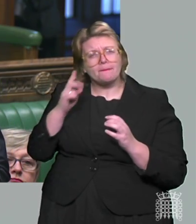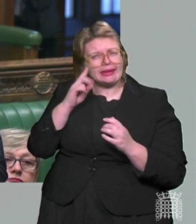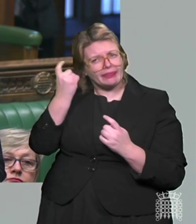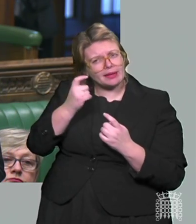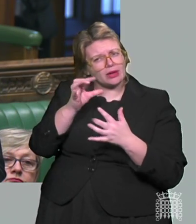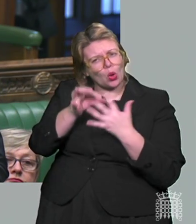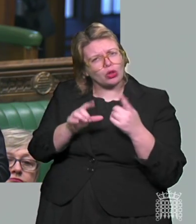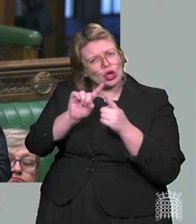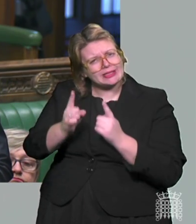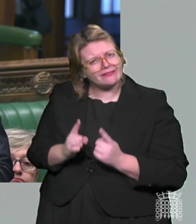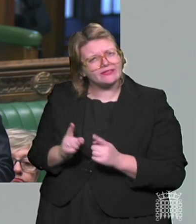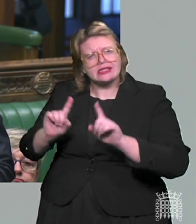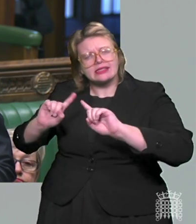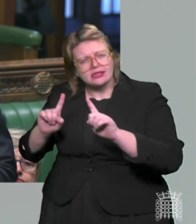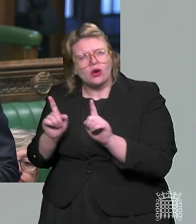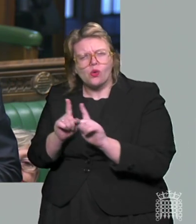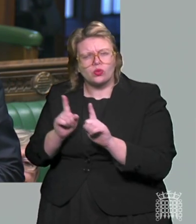I call the SNP spokesperson.